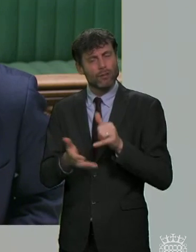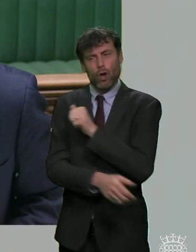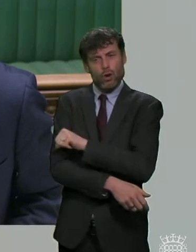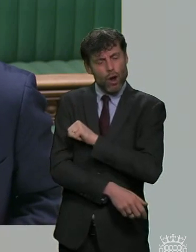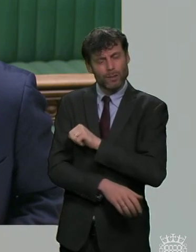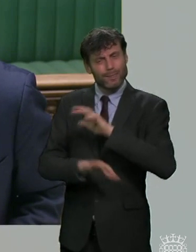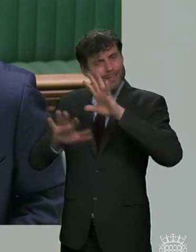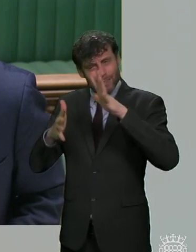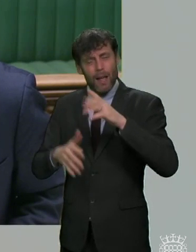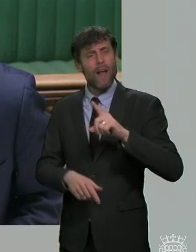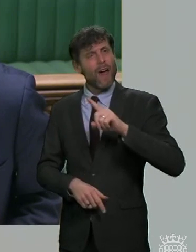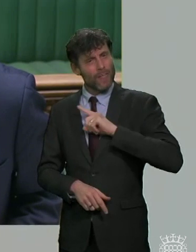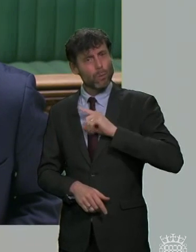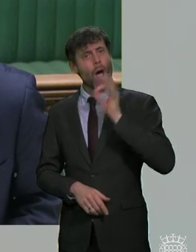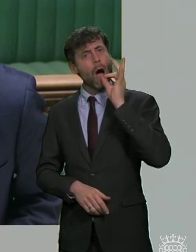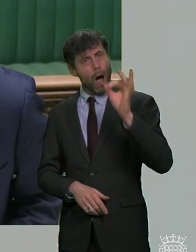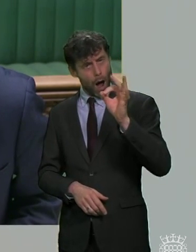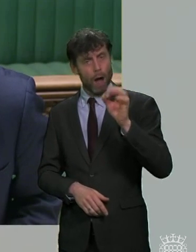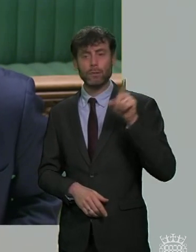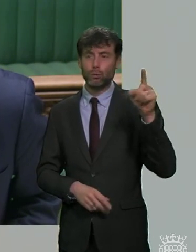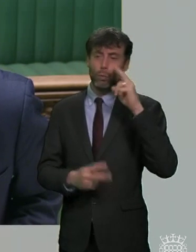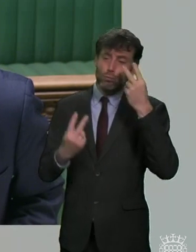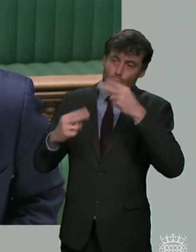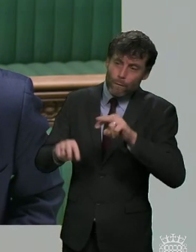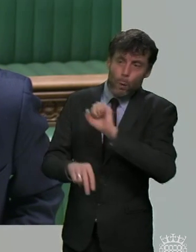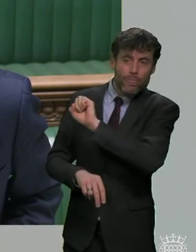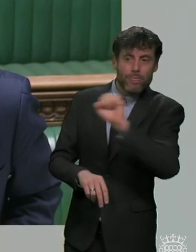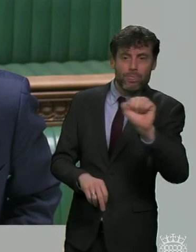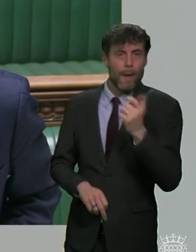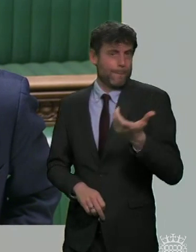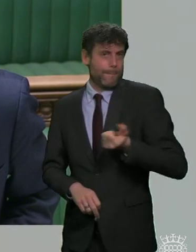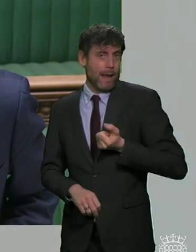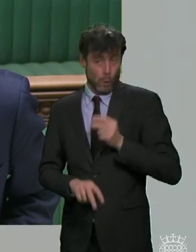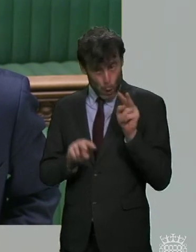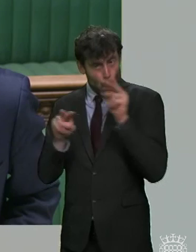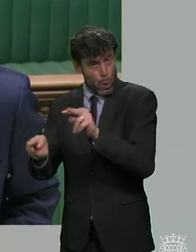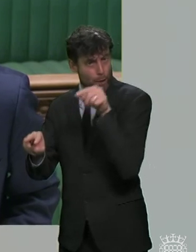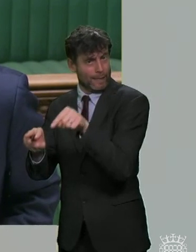That is why we have asked the public sector pay review body, exceptionally, to look at their pay.